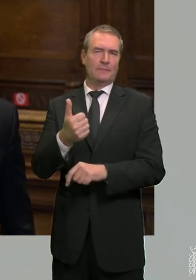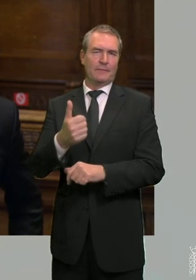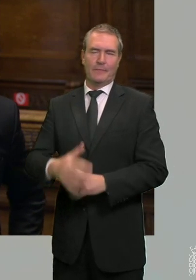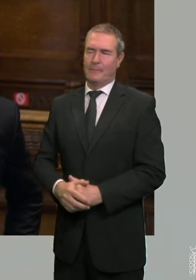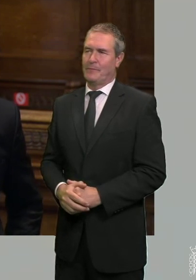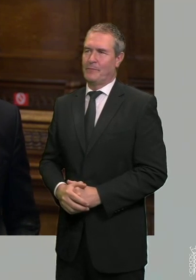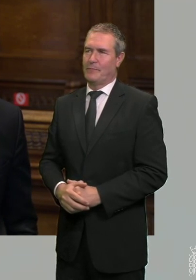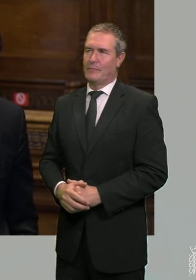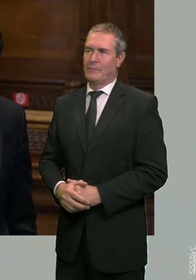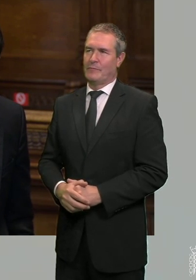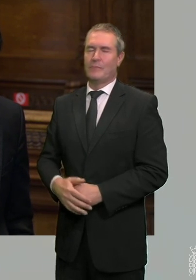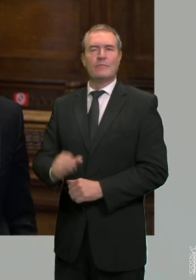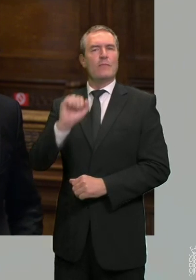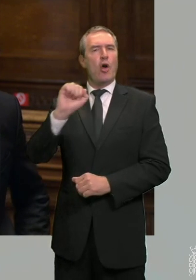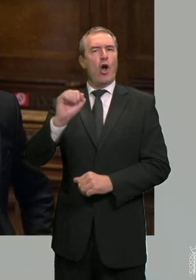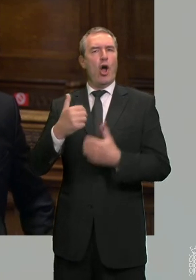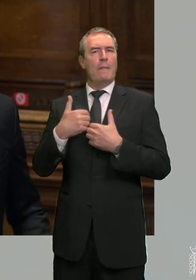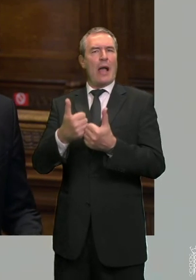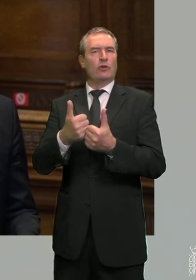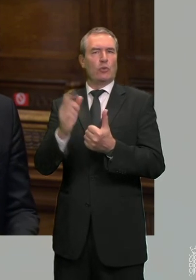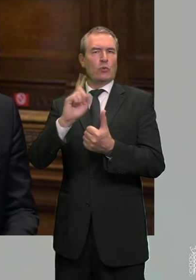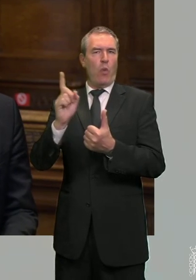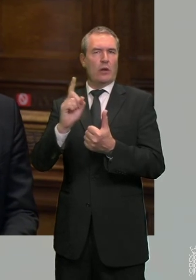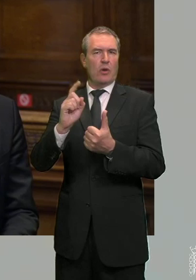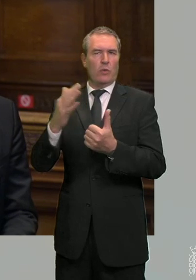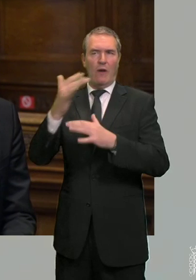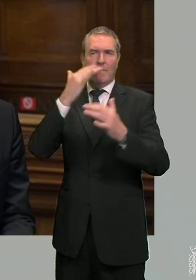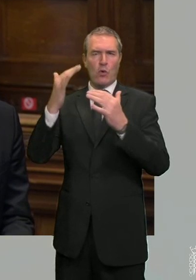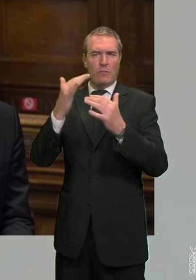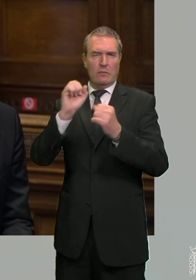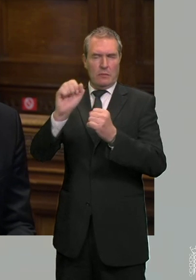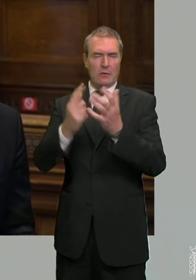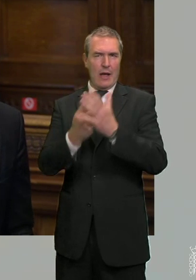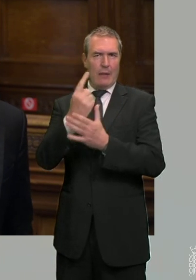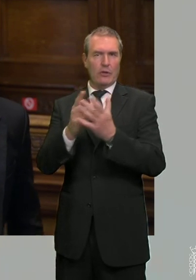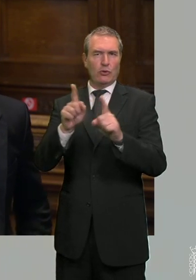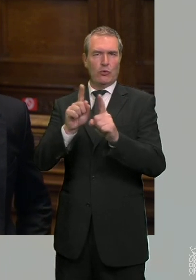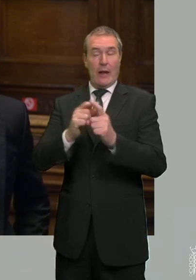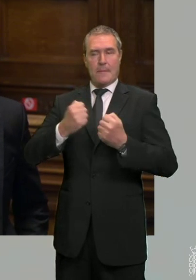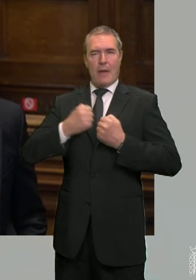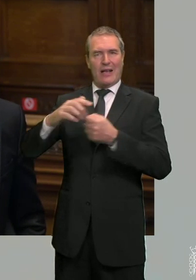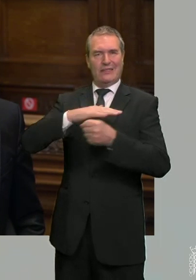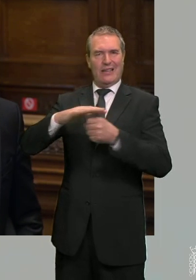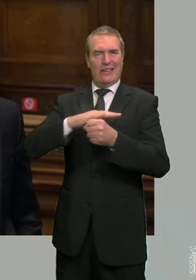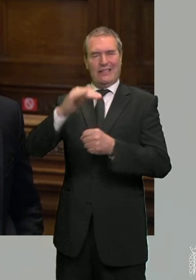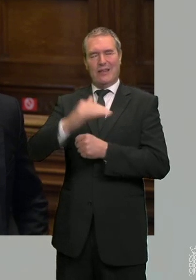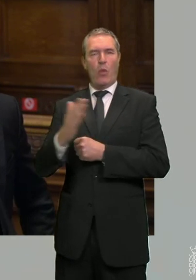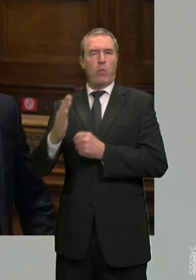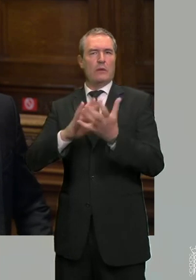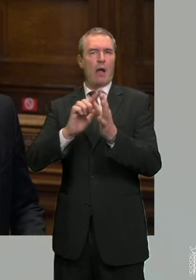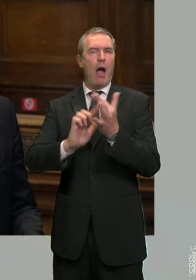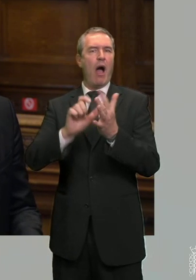One of her passions was the protection of chalk streams, in particular the River Chess, which passes through my constituency of South West Hertfordshire.